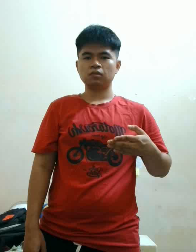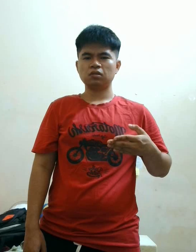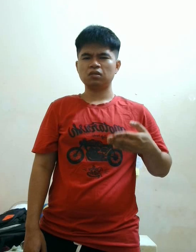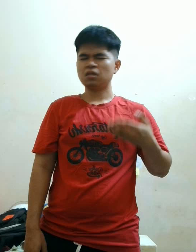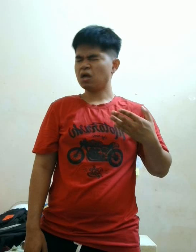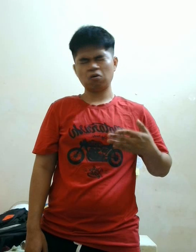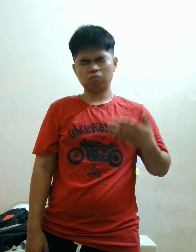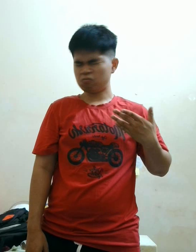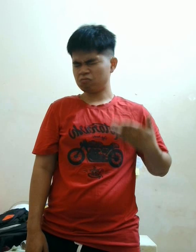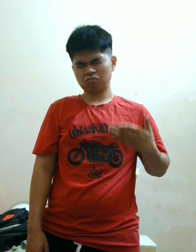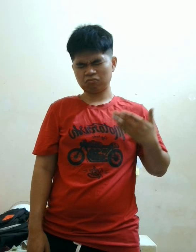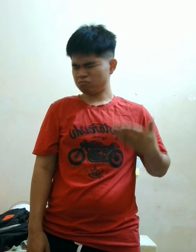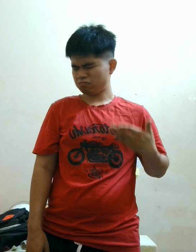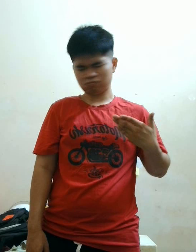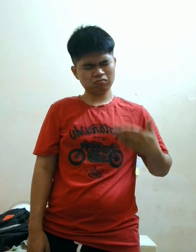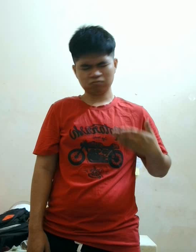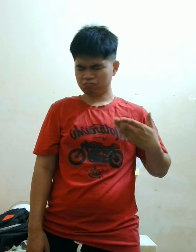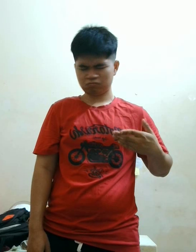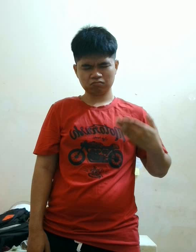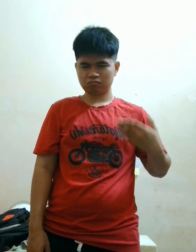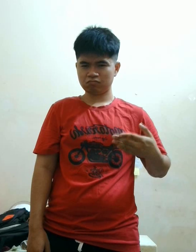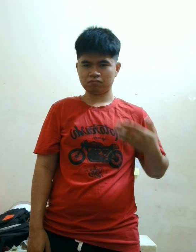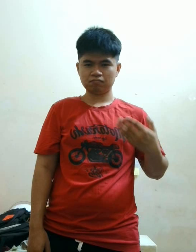nong